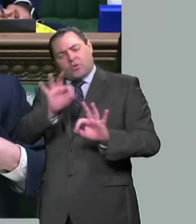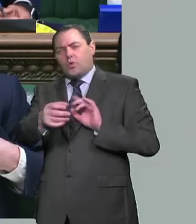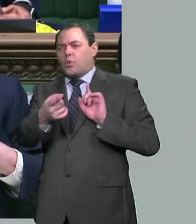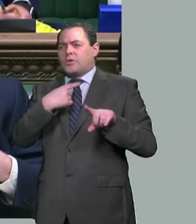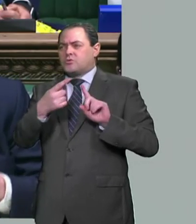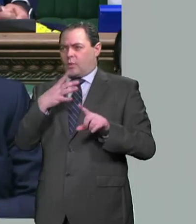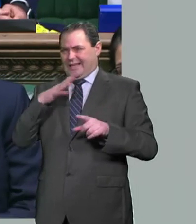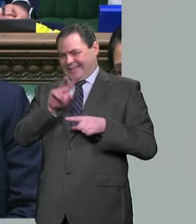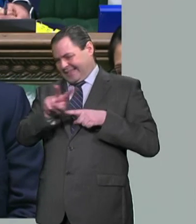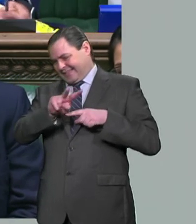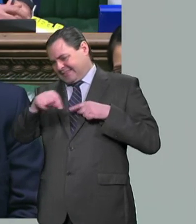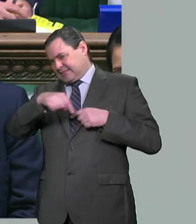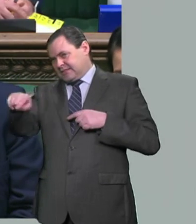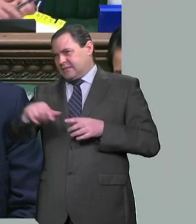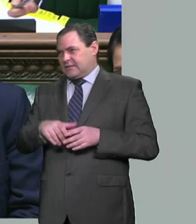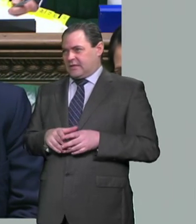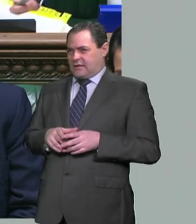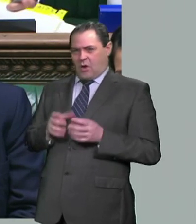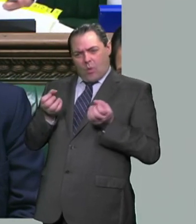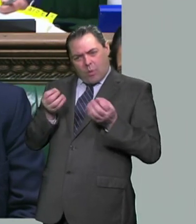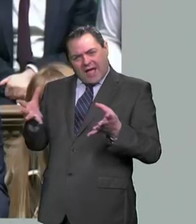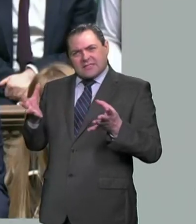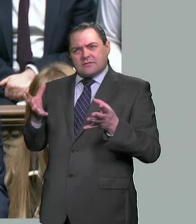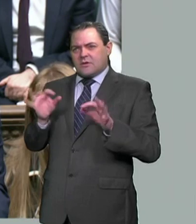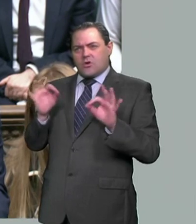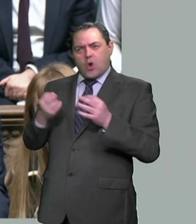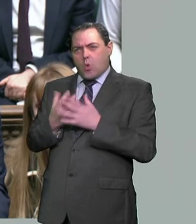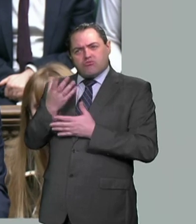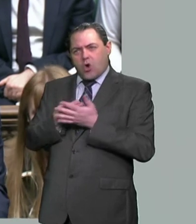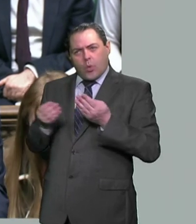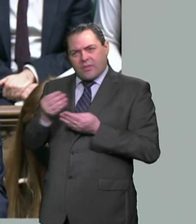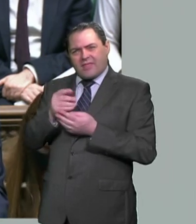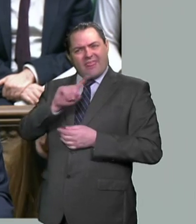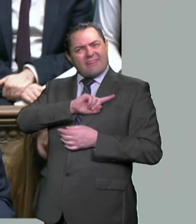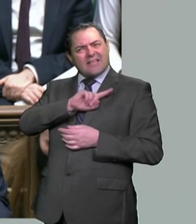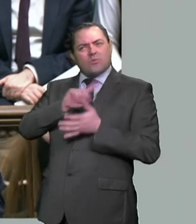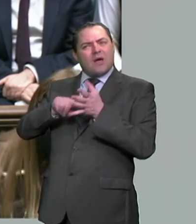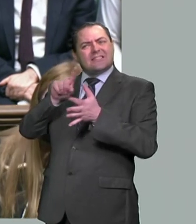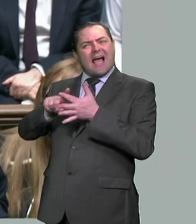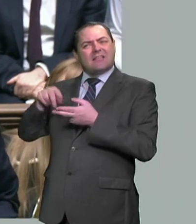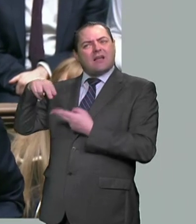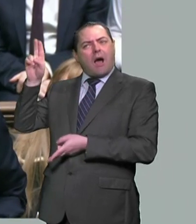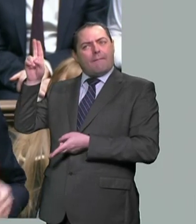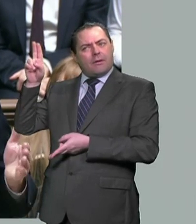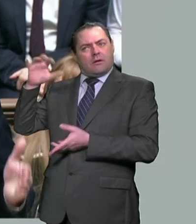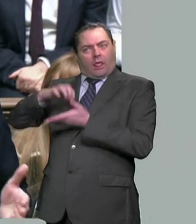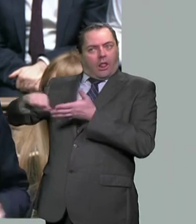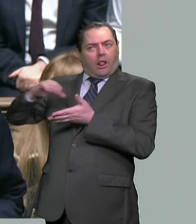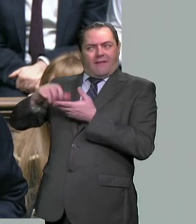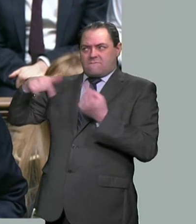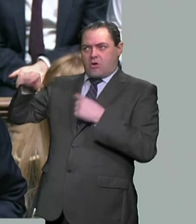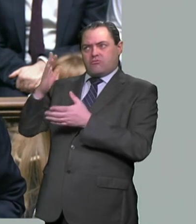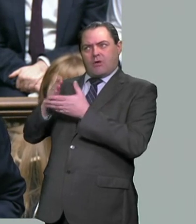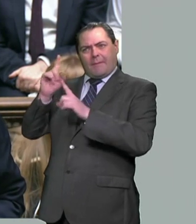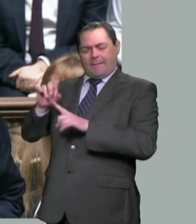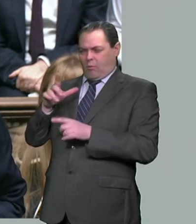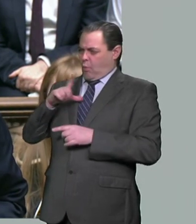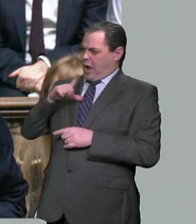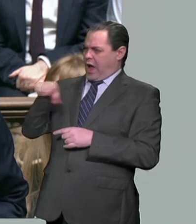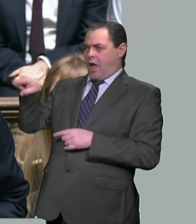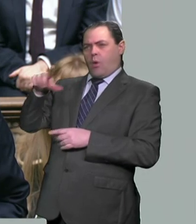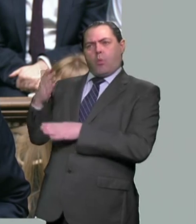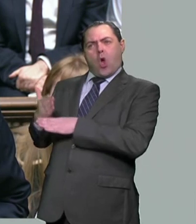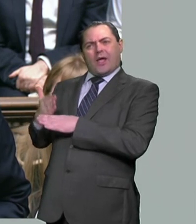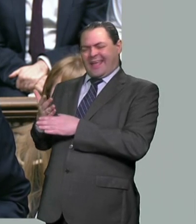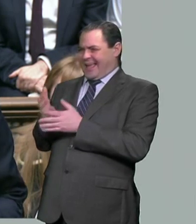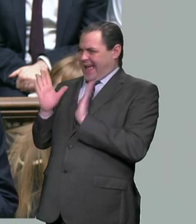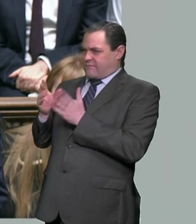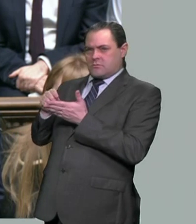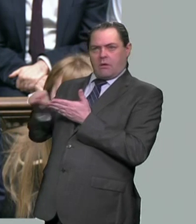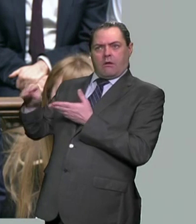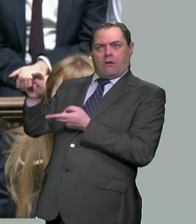Waste and low growth explain why we have high taxes, but they do not explain why it is always working people who are asked to pay more.